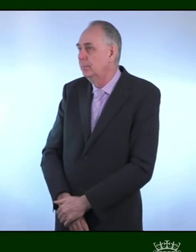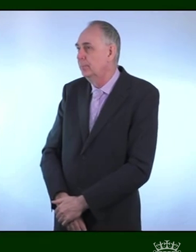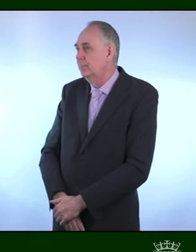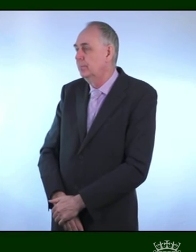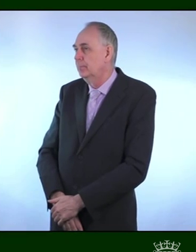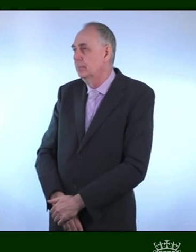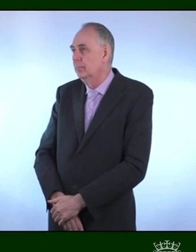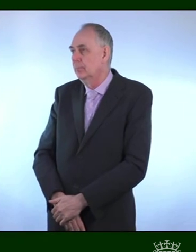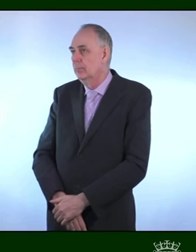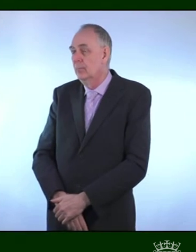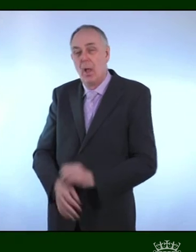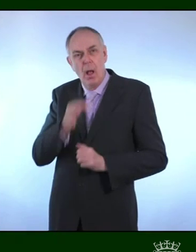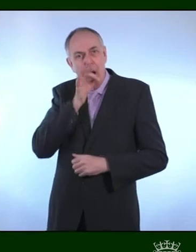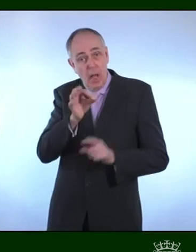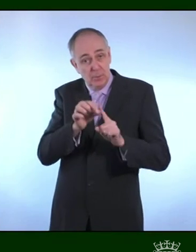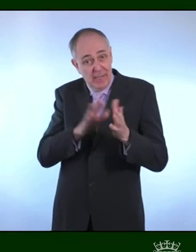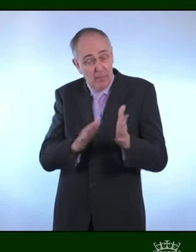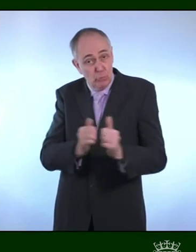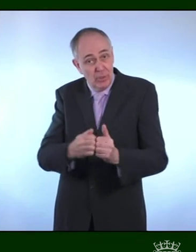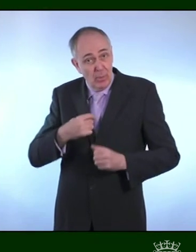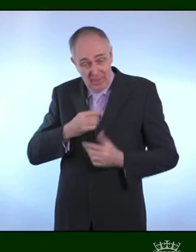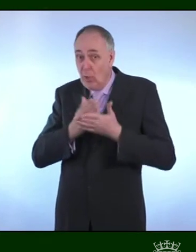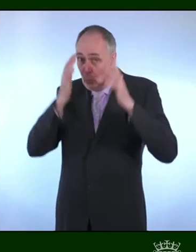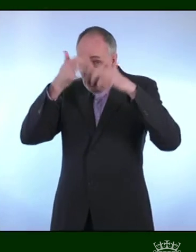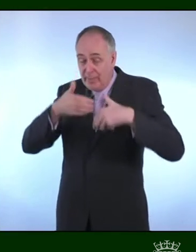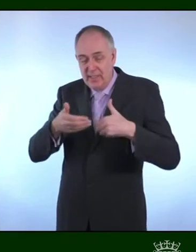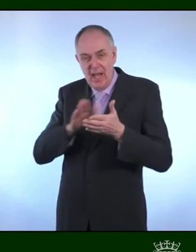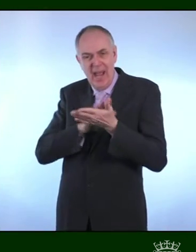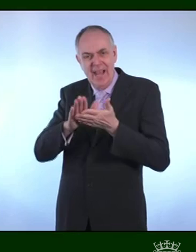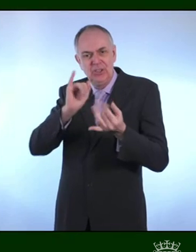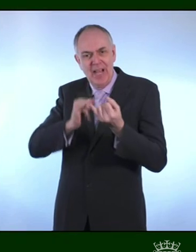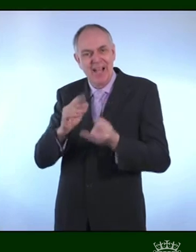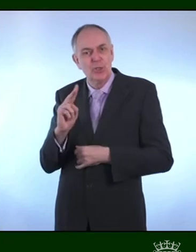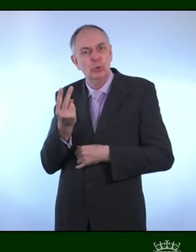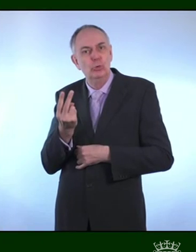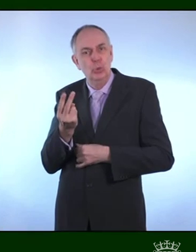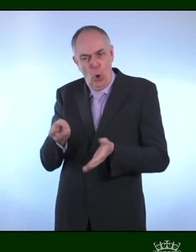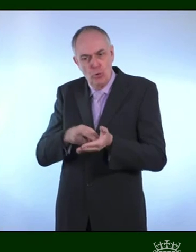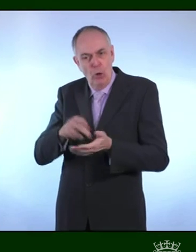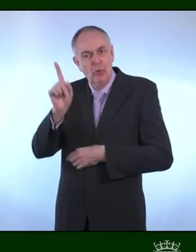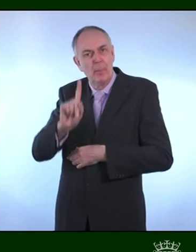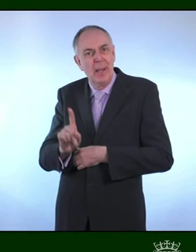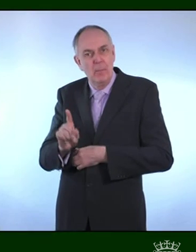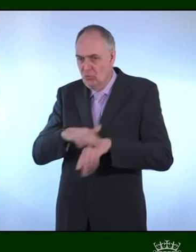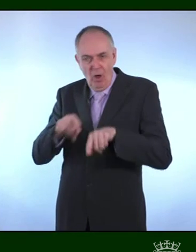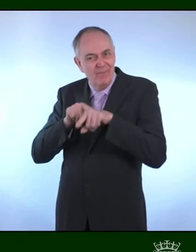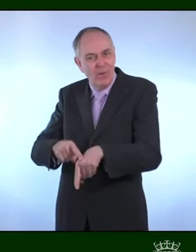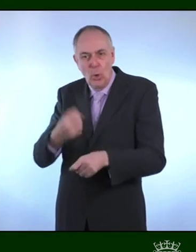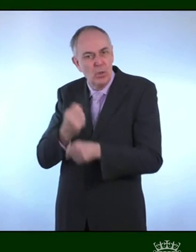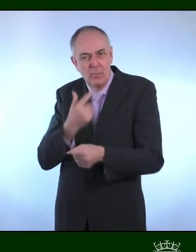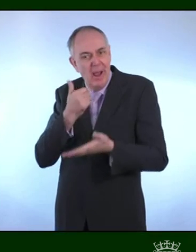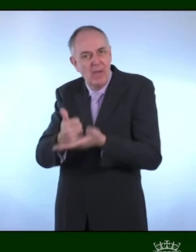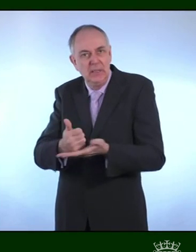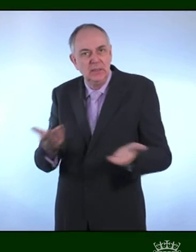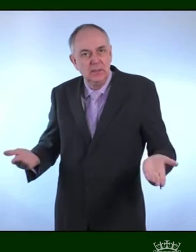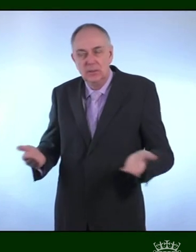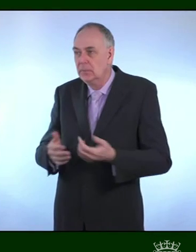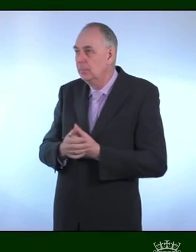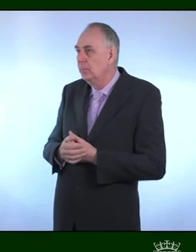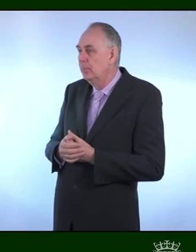Does the Prime Minister share my concern that the contractors for HS2 Ltd are not following the very clear Government advice on coronavirus?